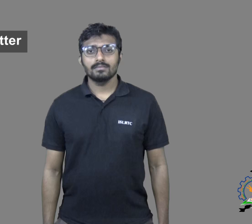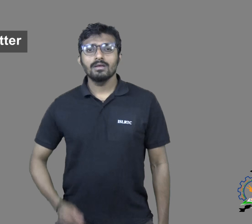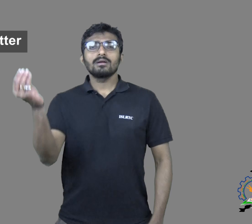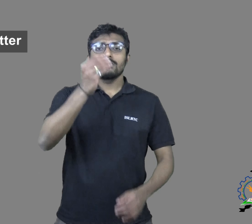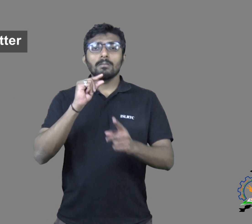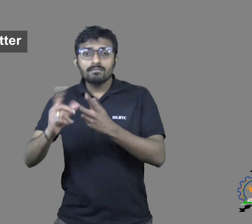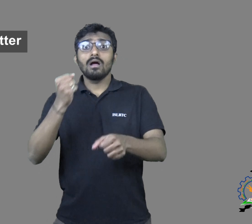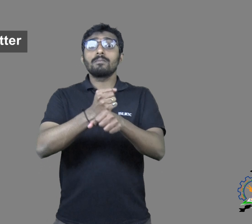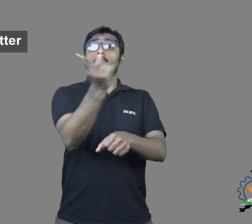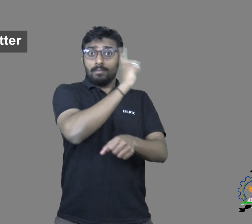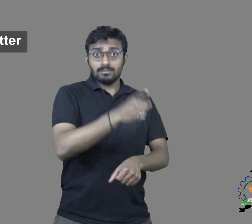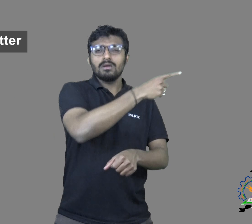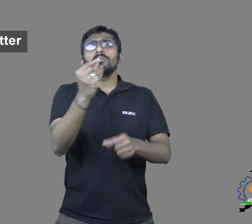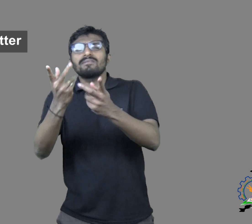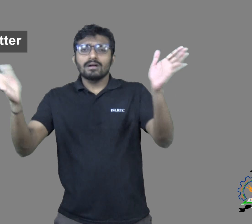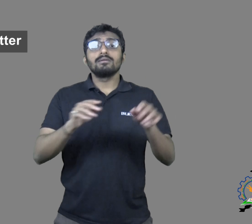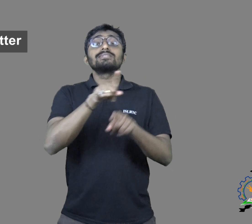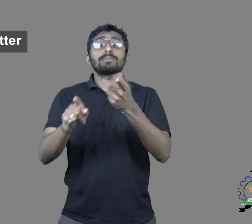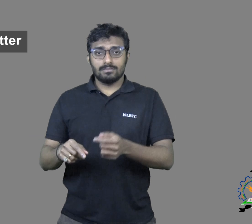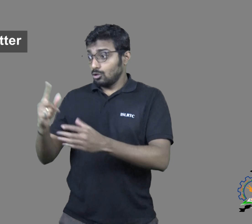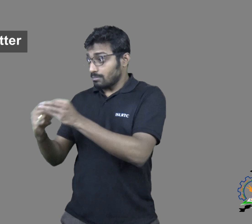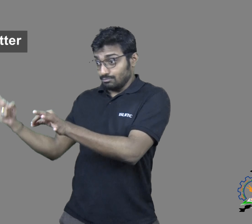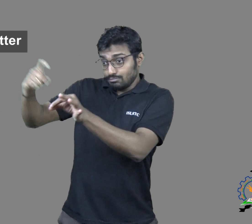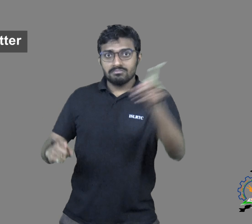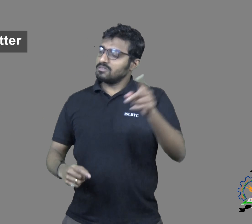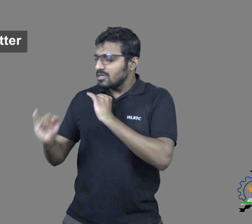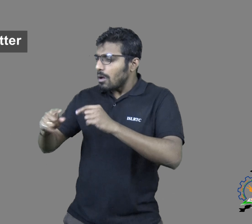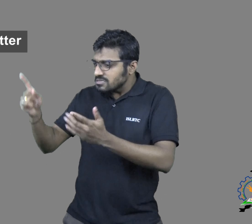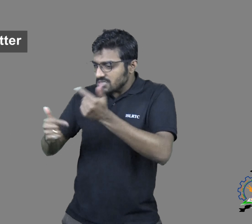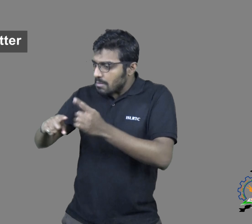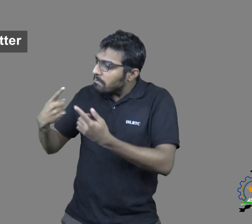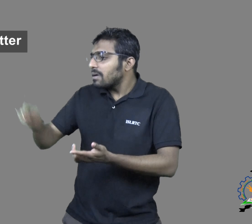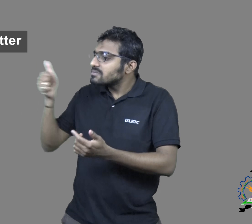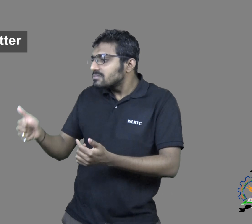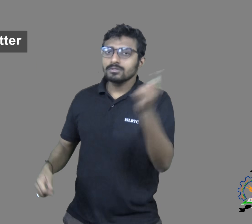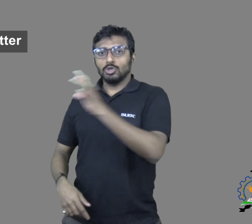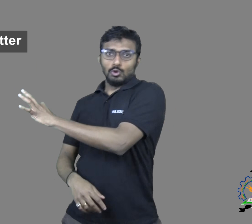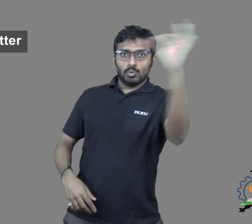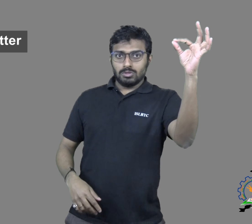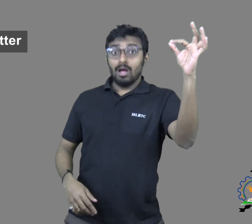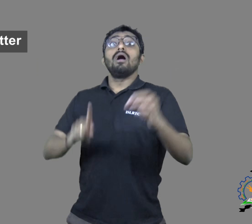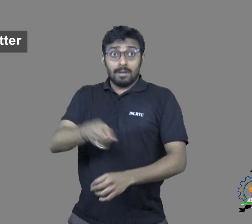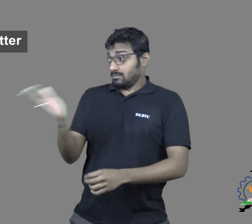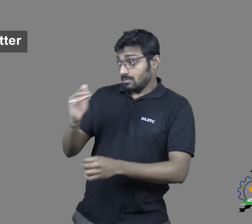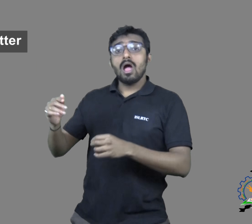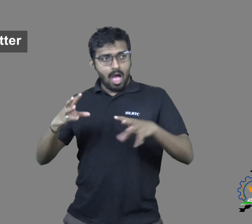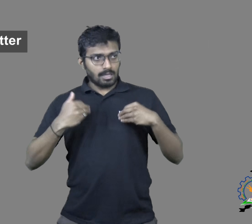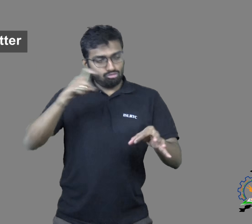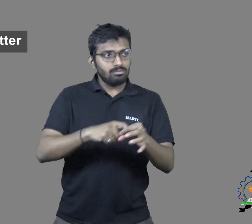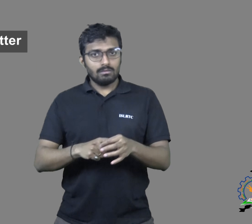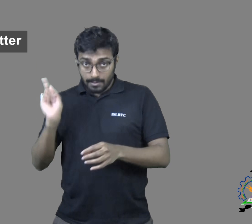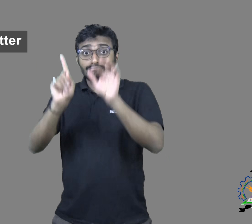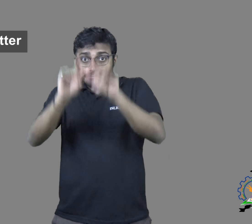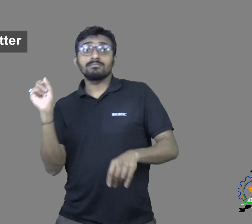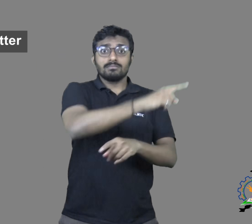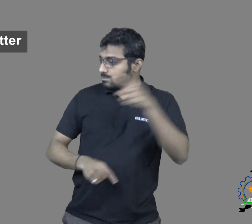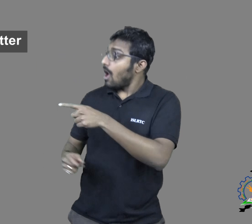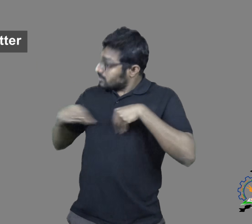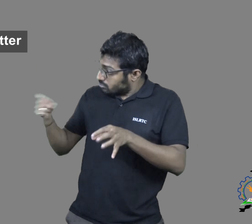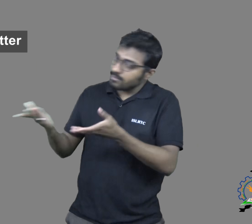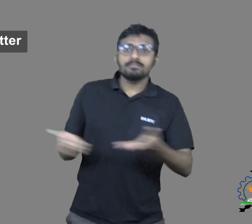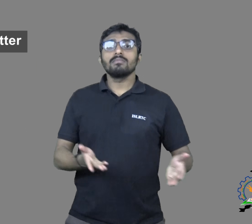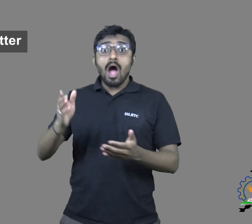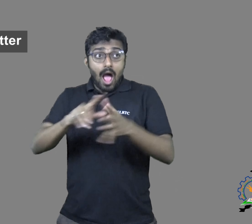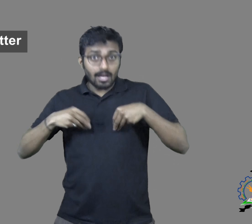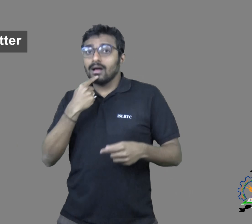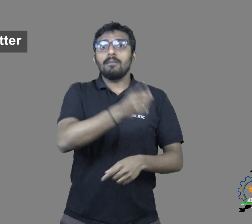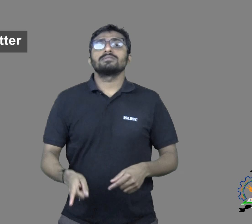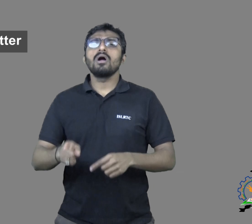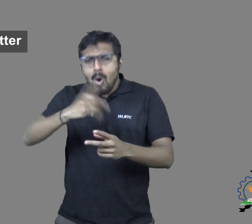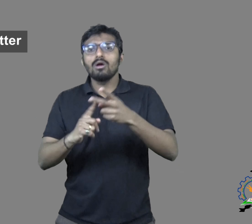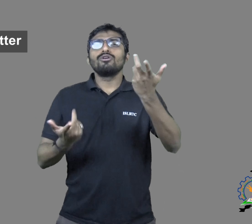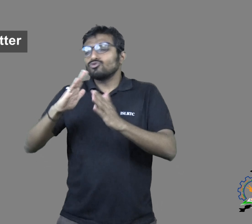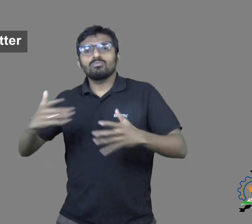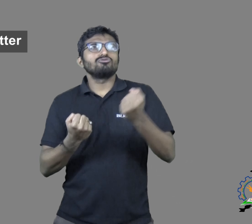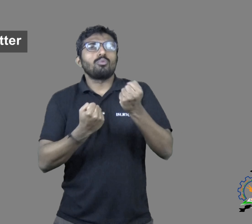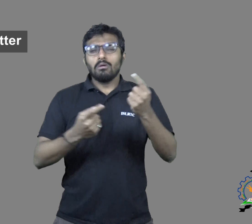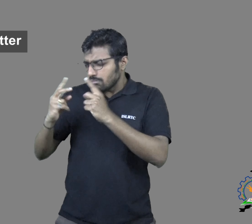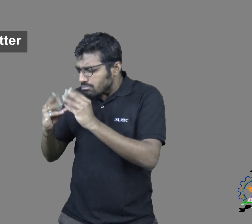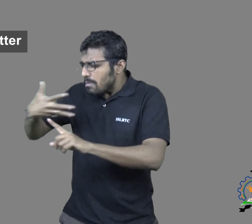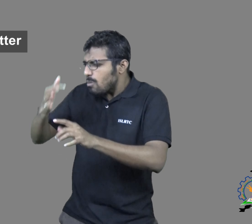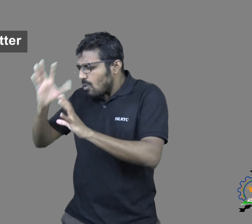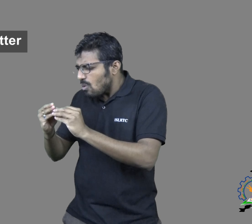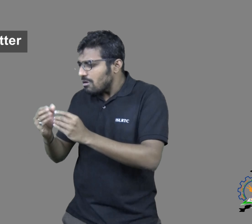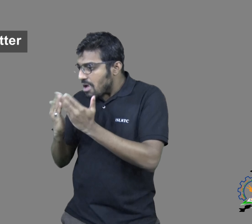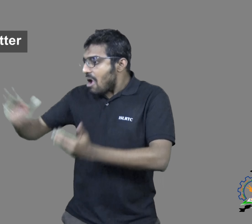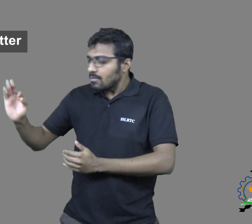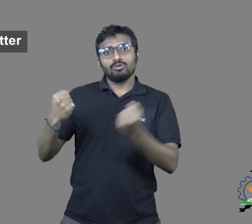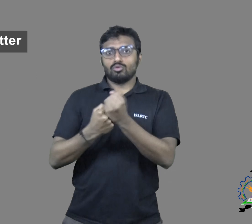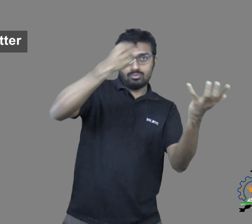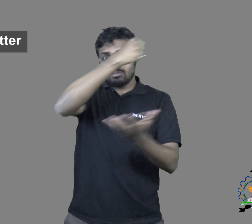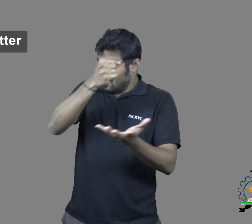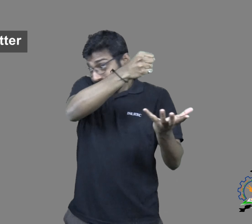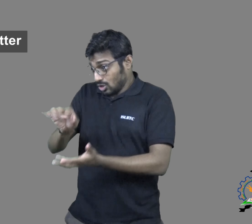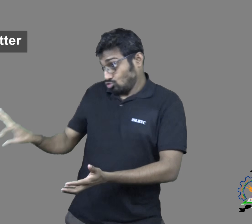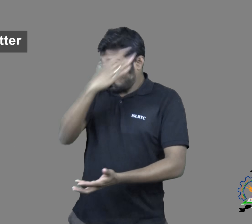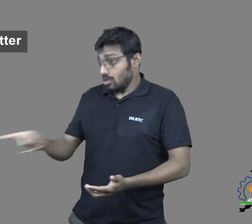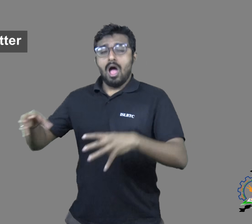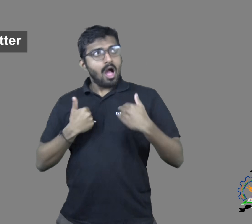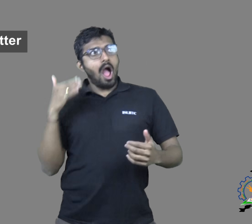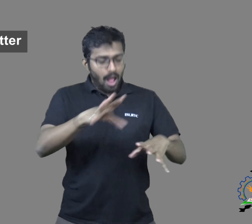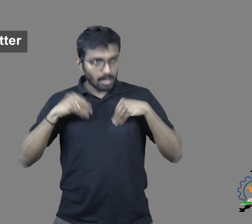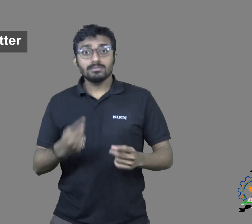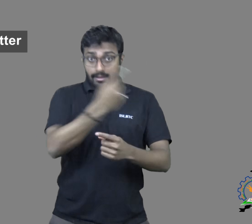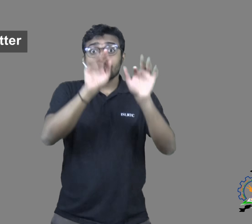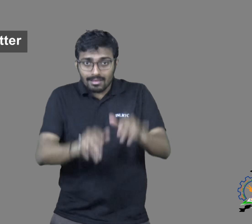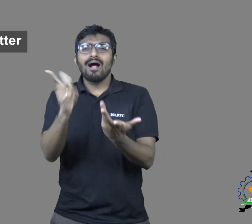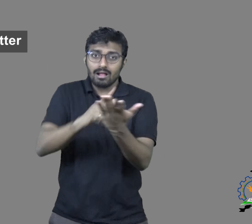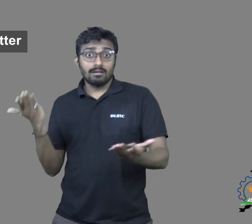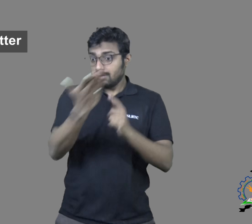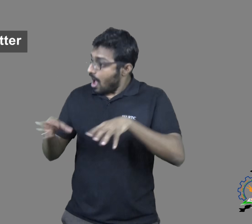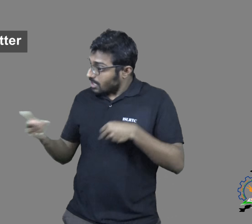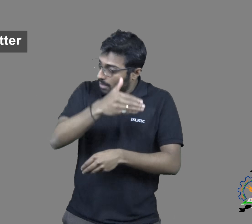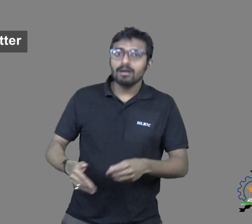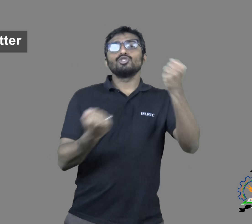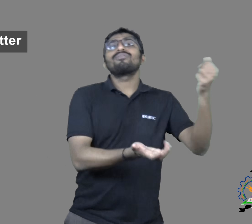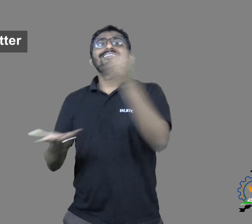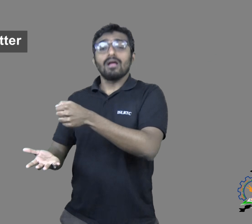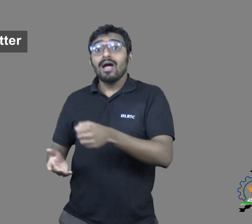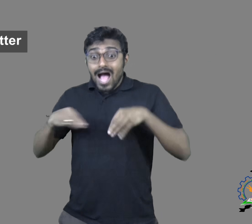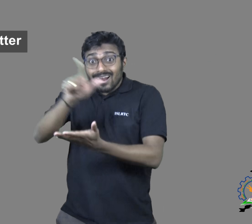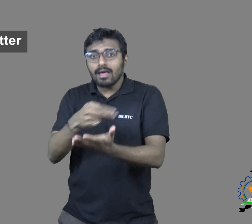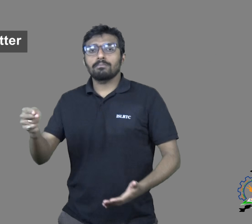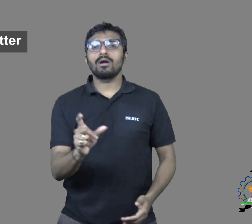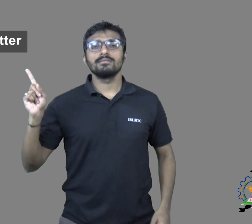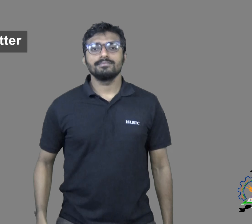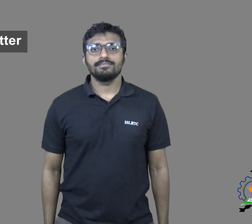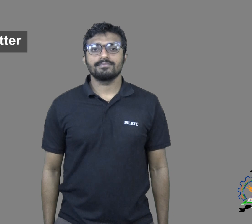Acceptance Letter